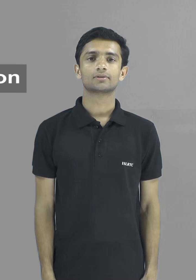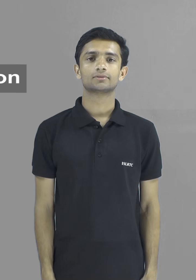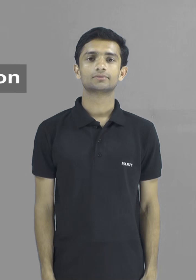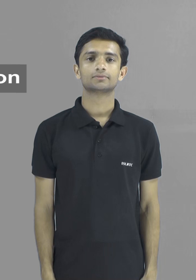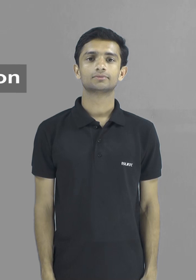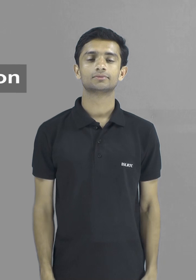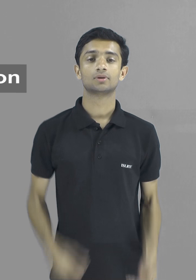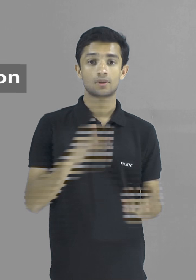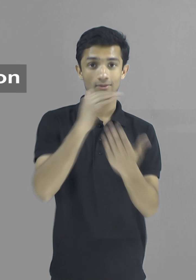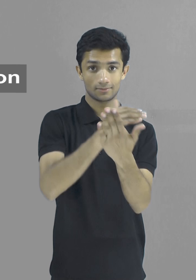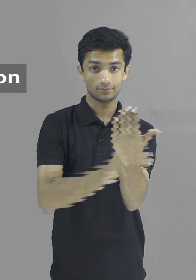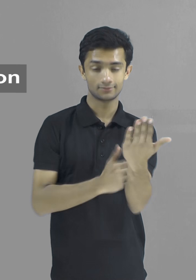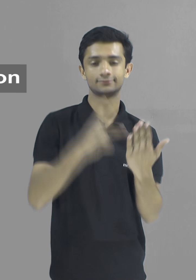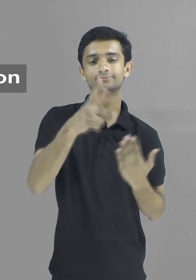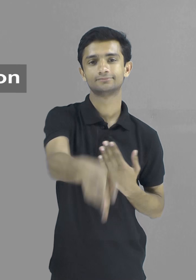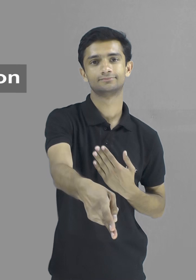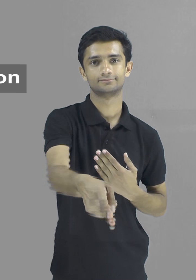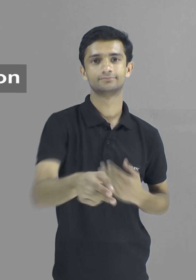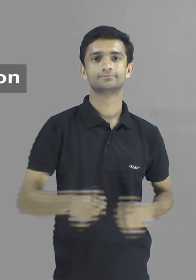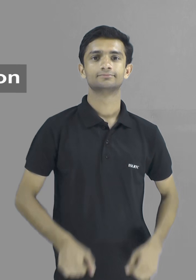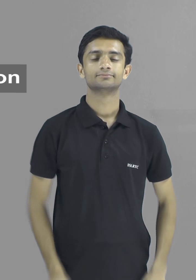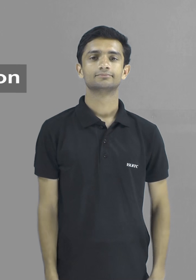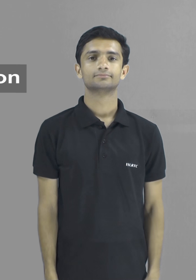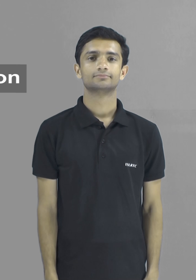Inauguration